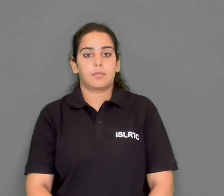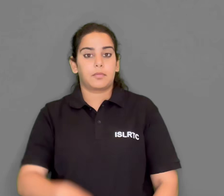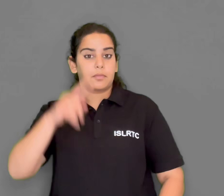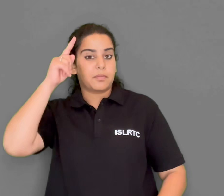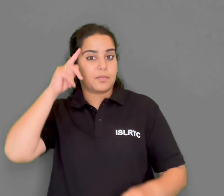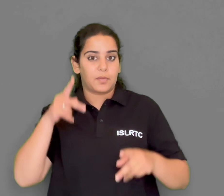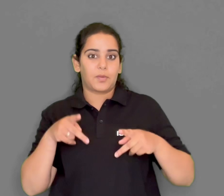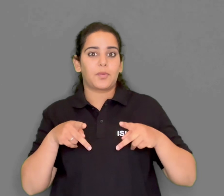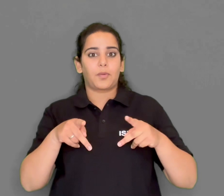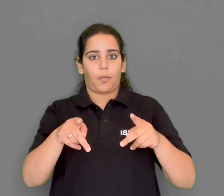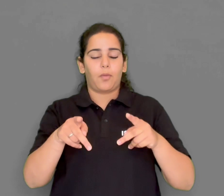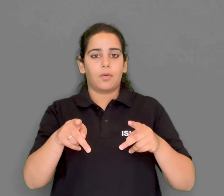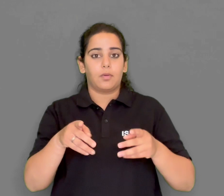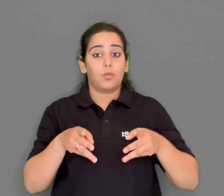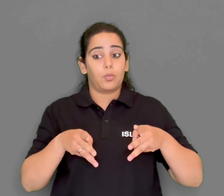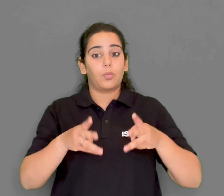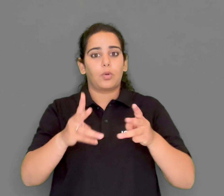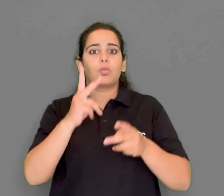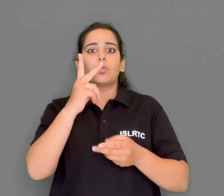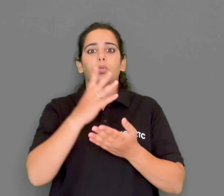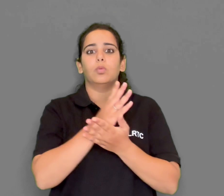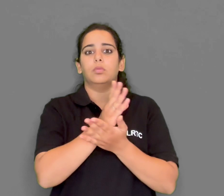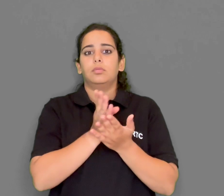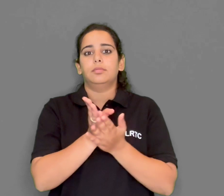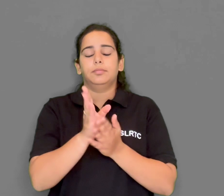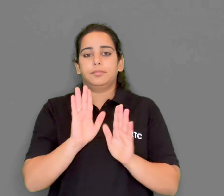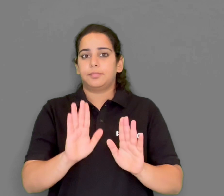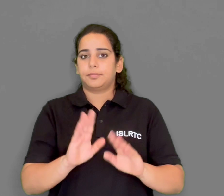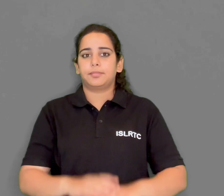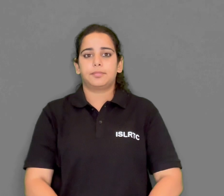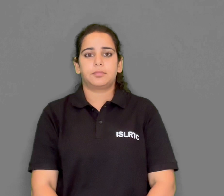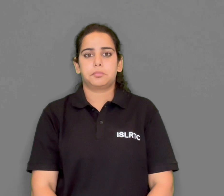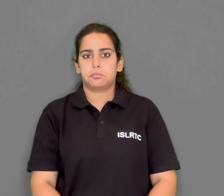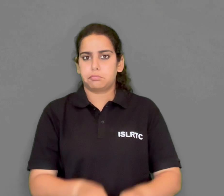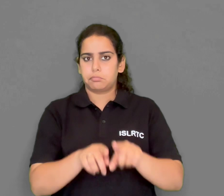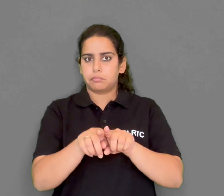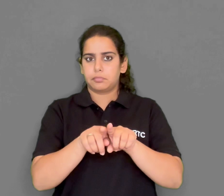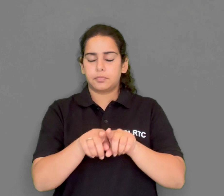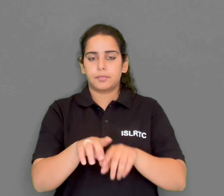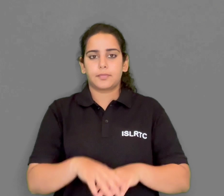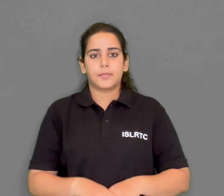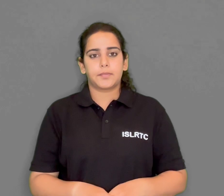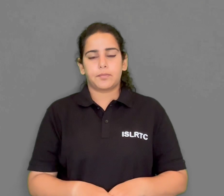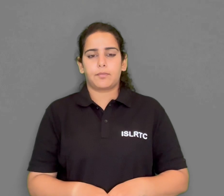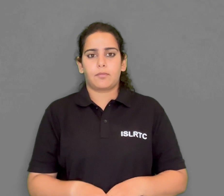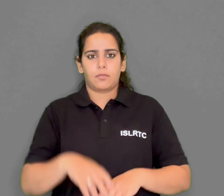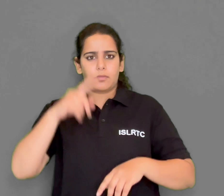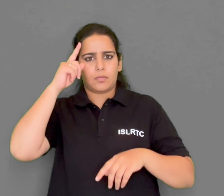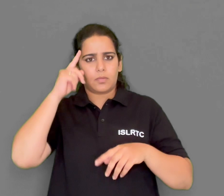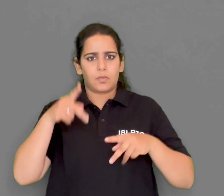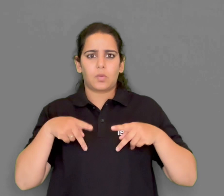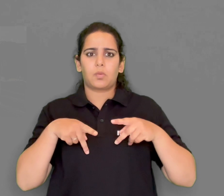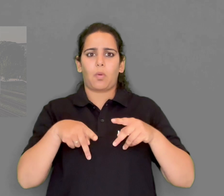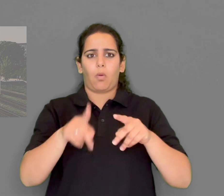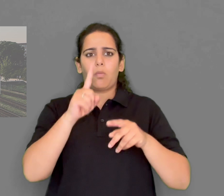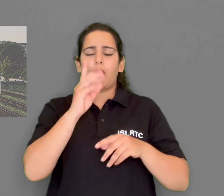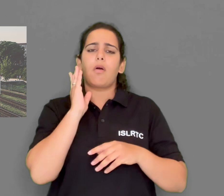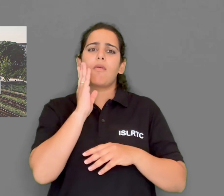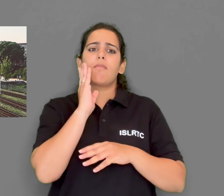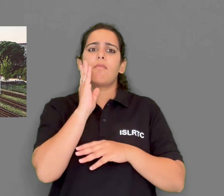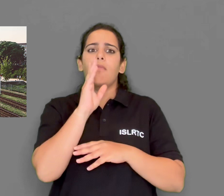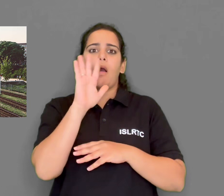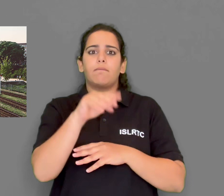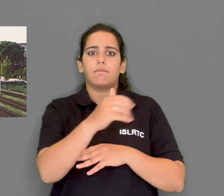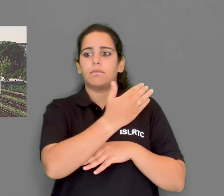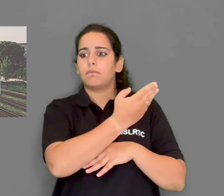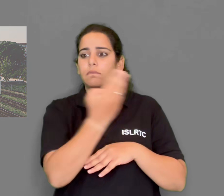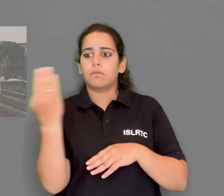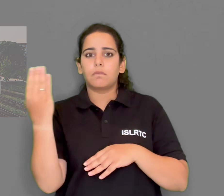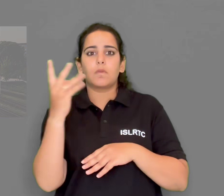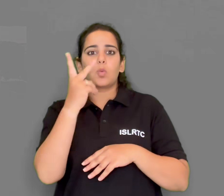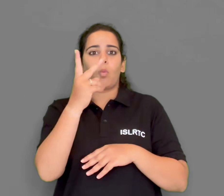Junction A point where two or more